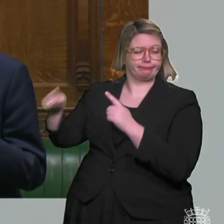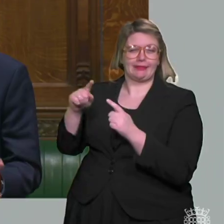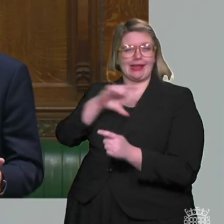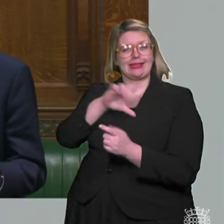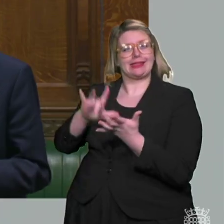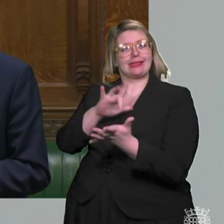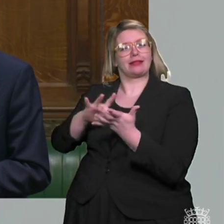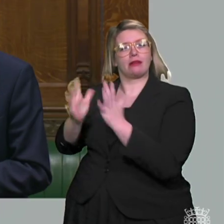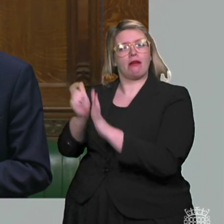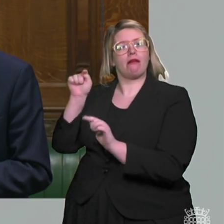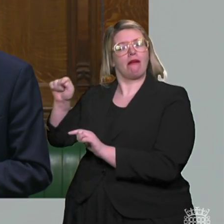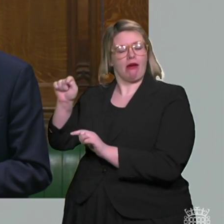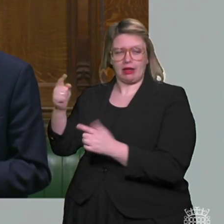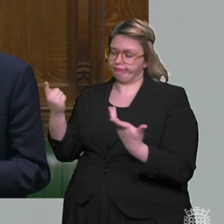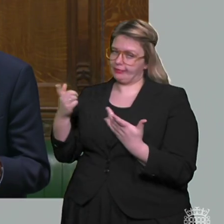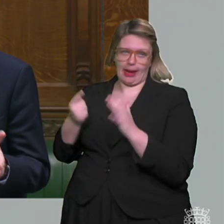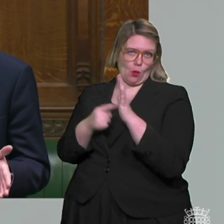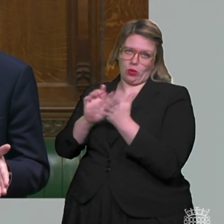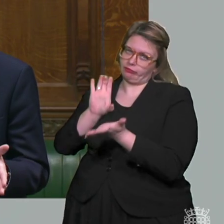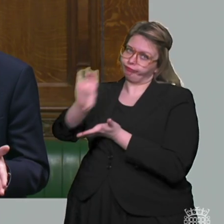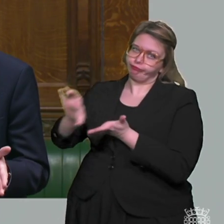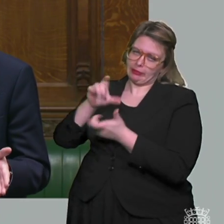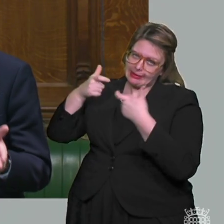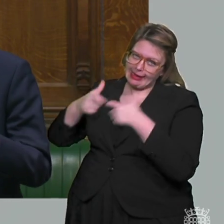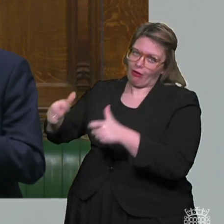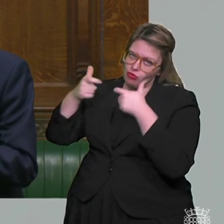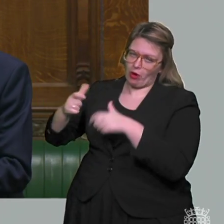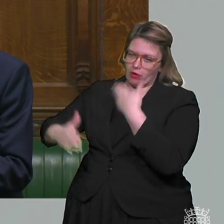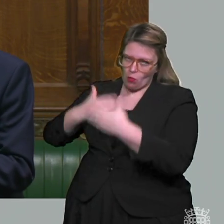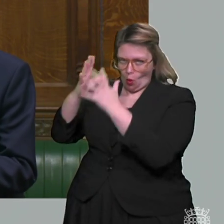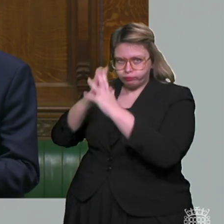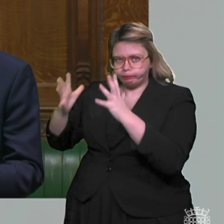Investment is critical to its ongoing success in cancer research.